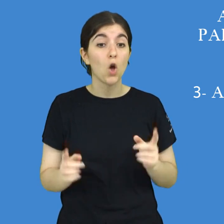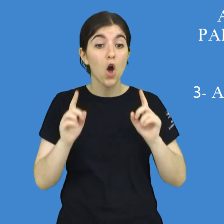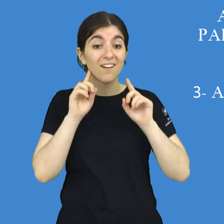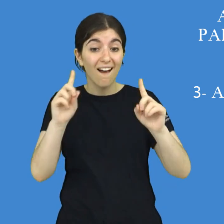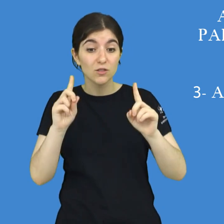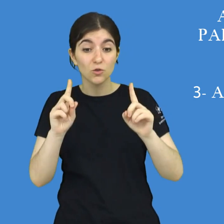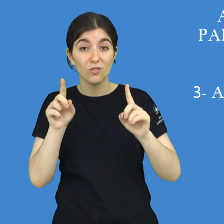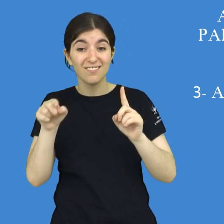caso